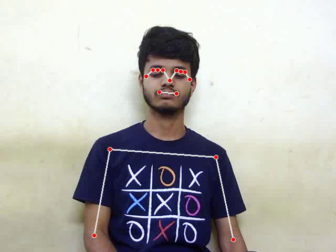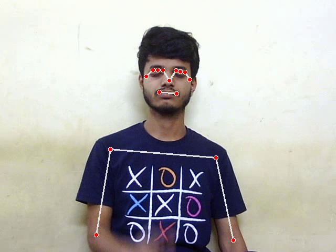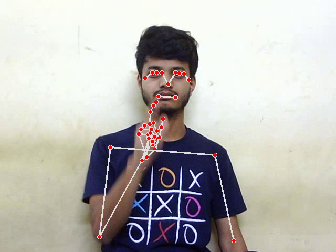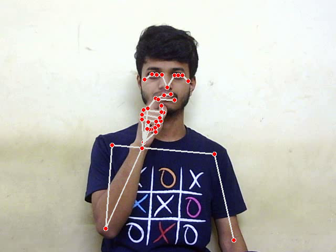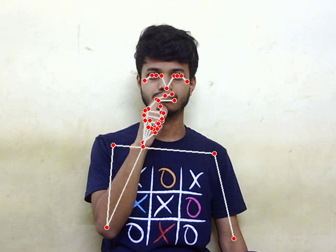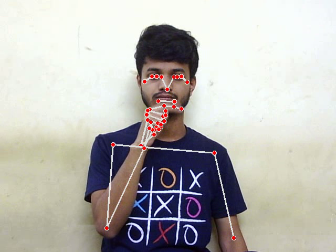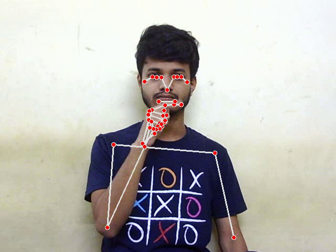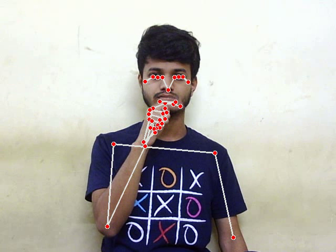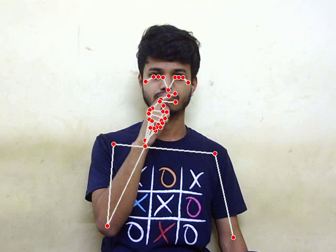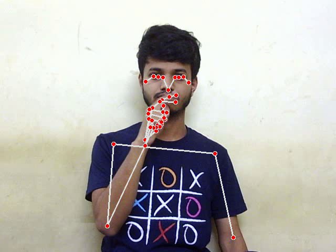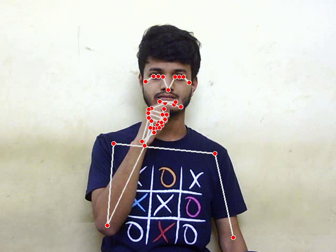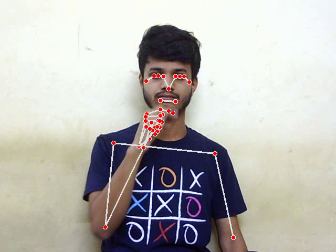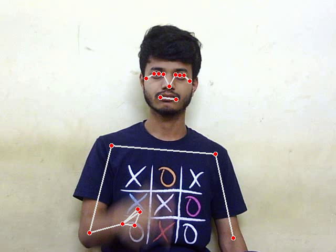who